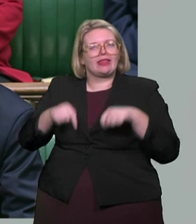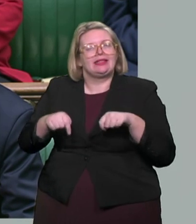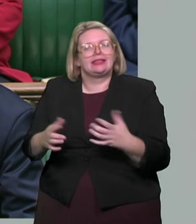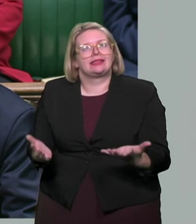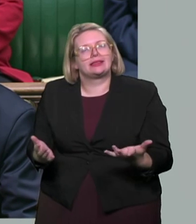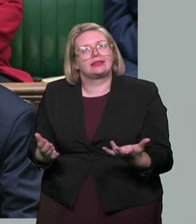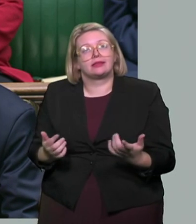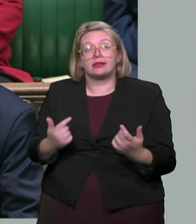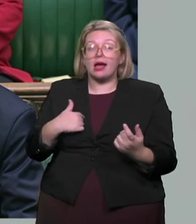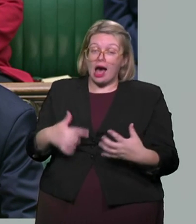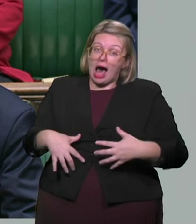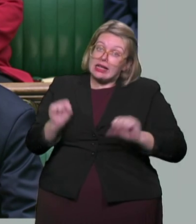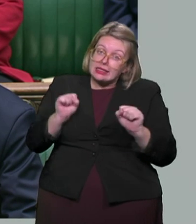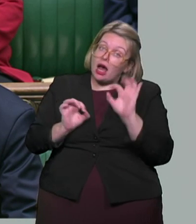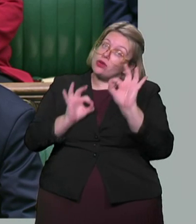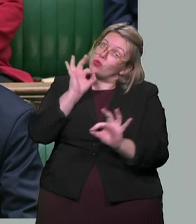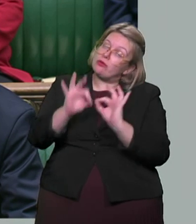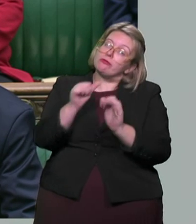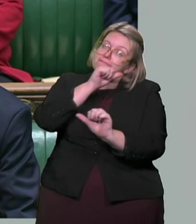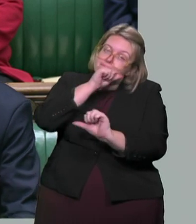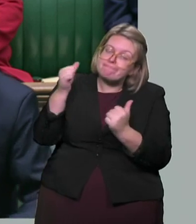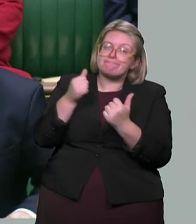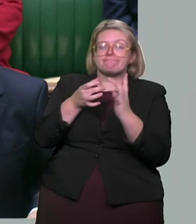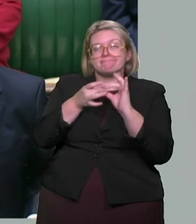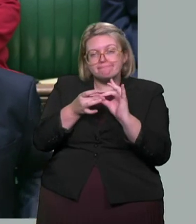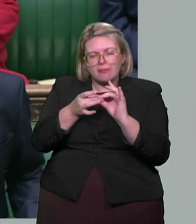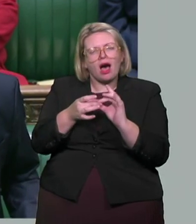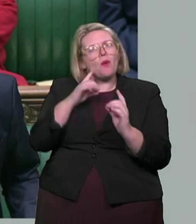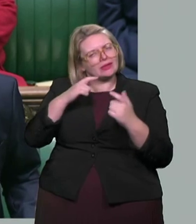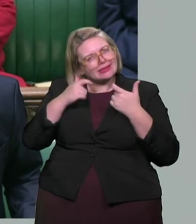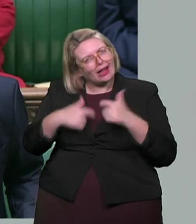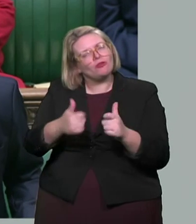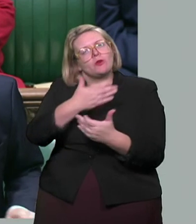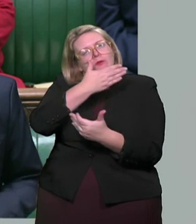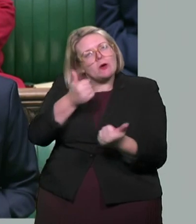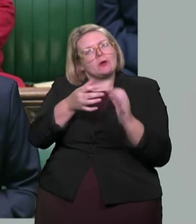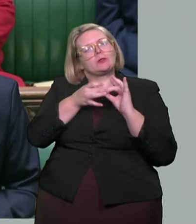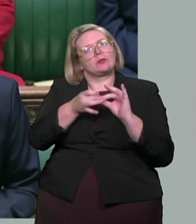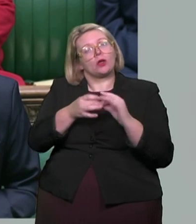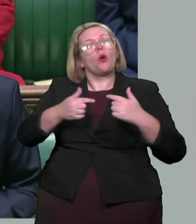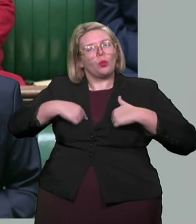I started collegiately, and I will continue collegiately: we know what it takes, and we can help.